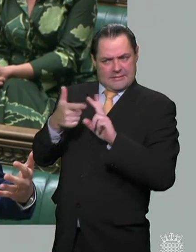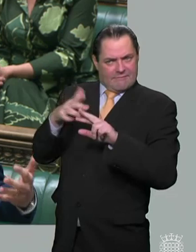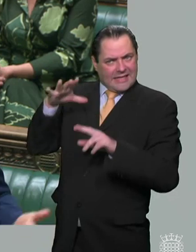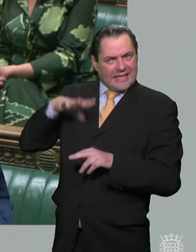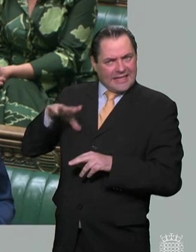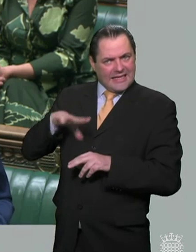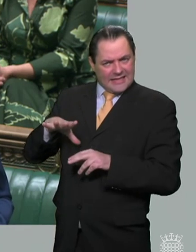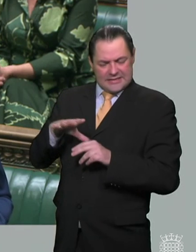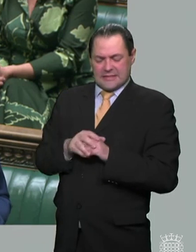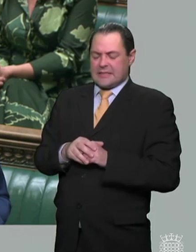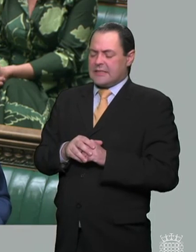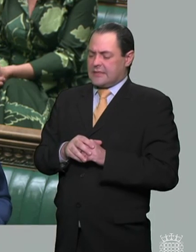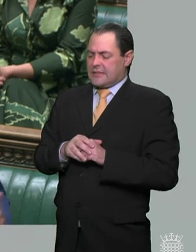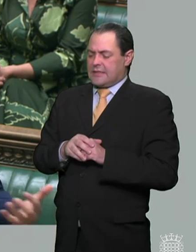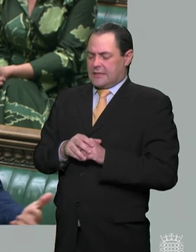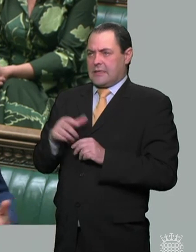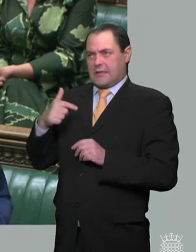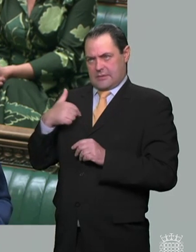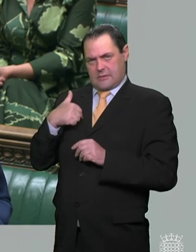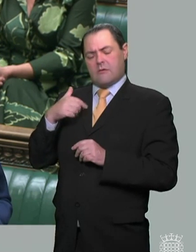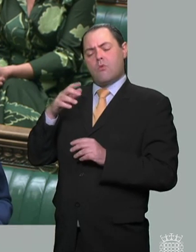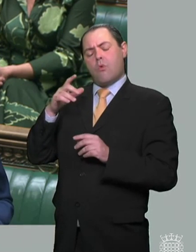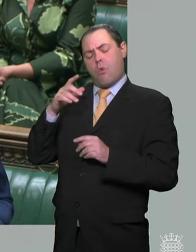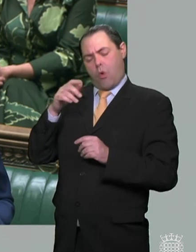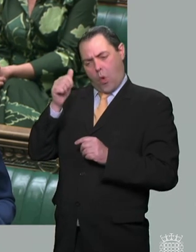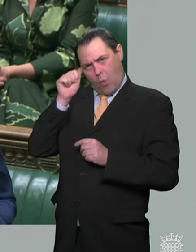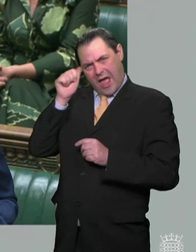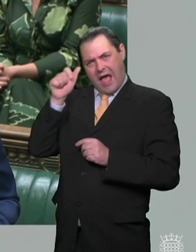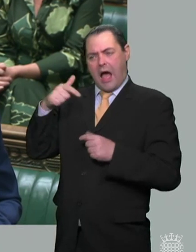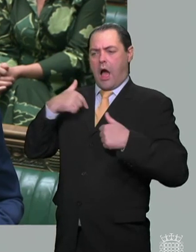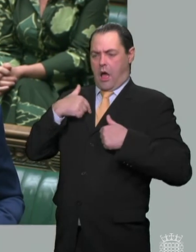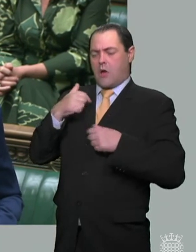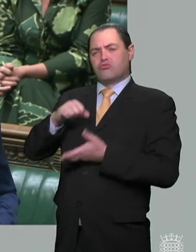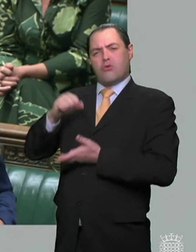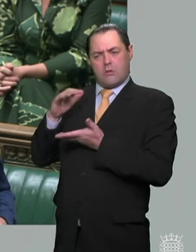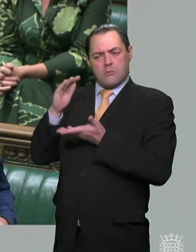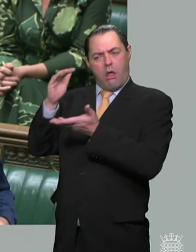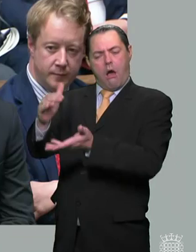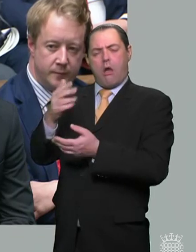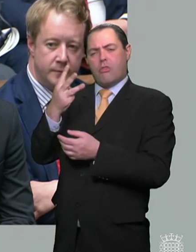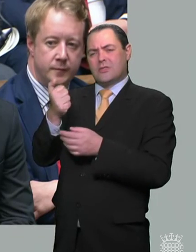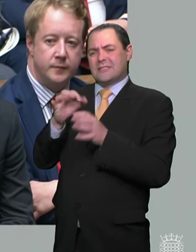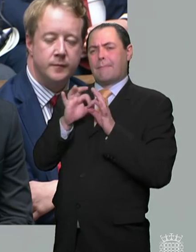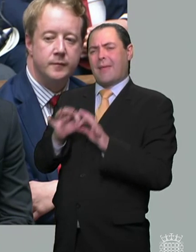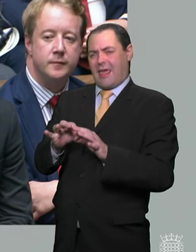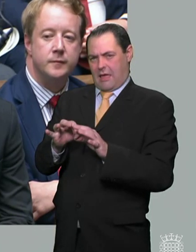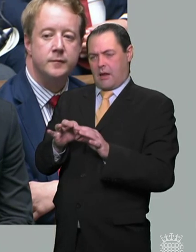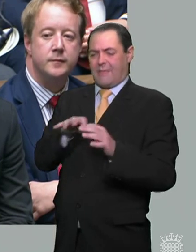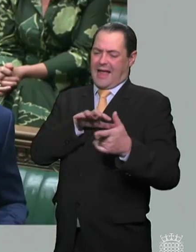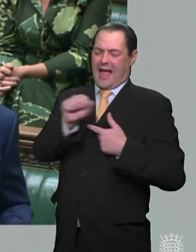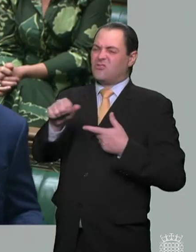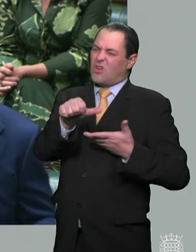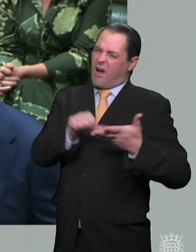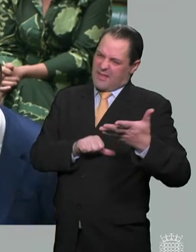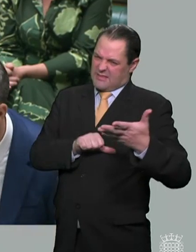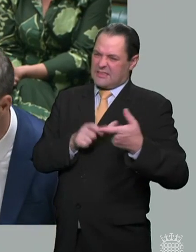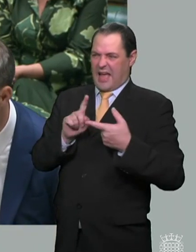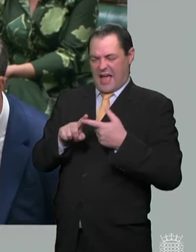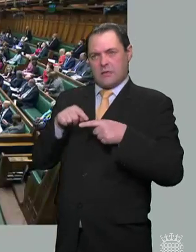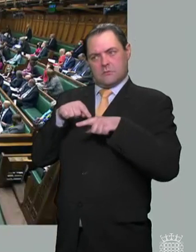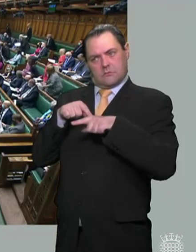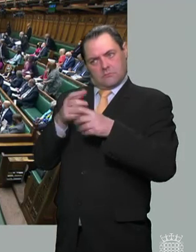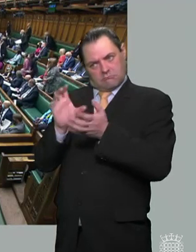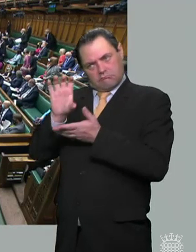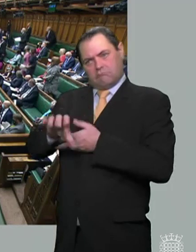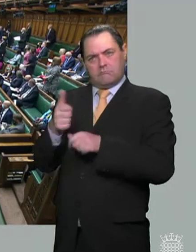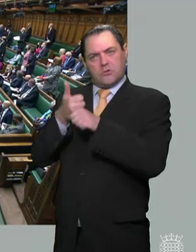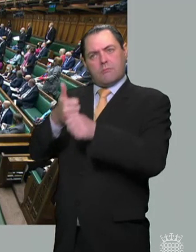As my honourable Friend will know, the Chancellor has funded a £36 billion package to deal with the NHS backlog as well as pursuing our plan for social care.